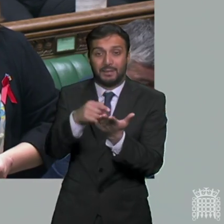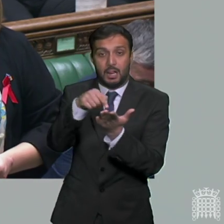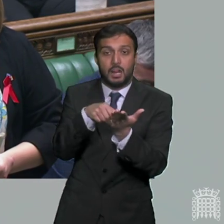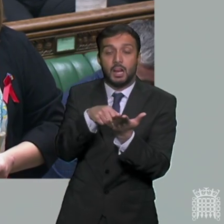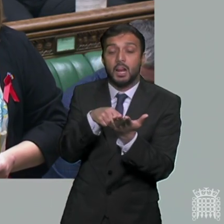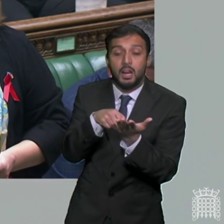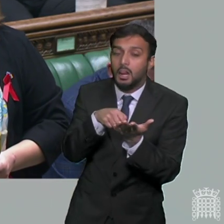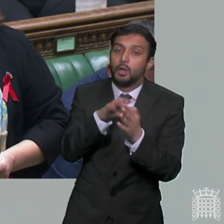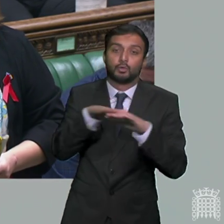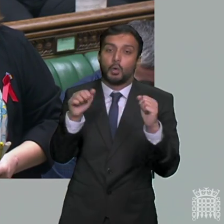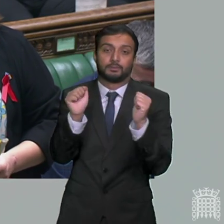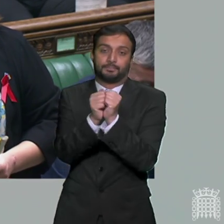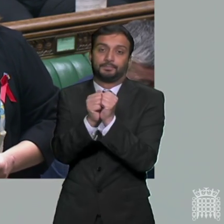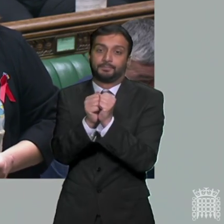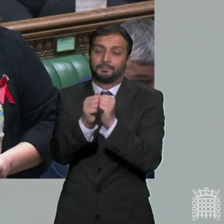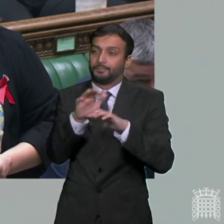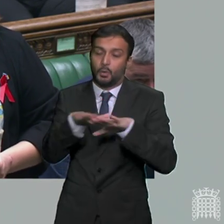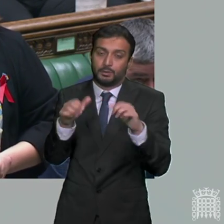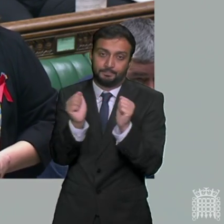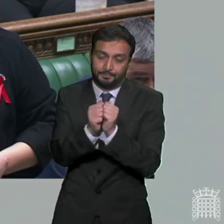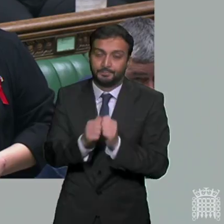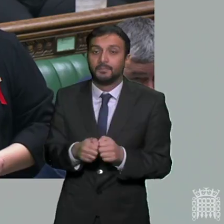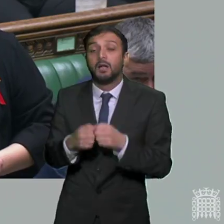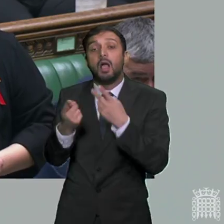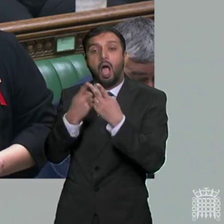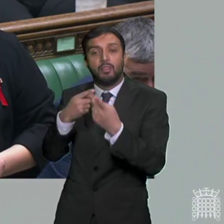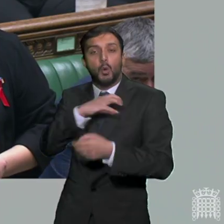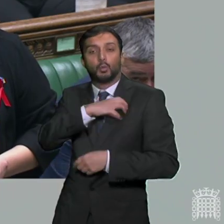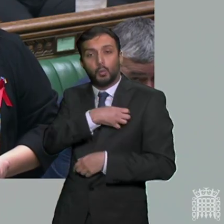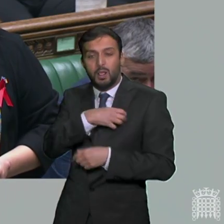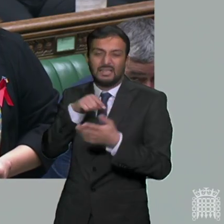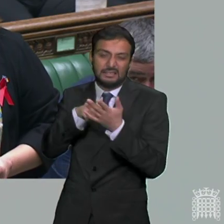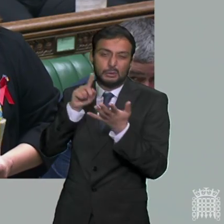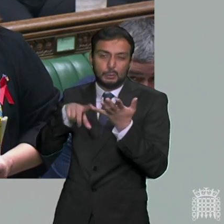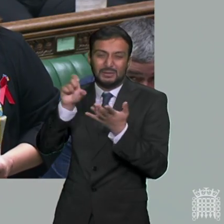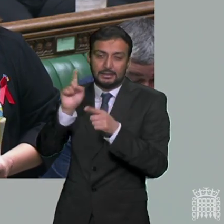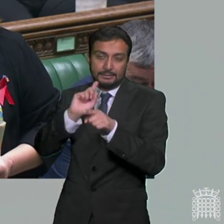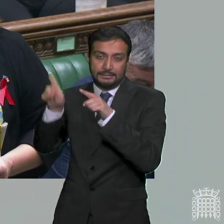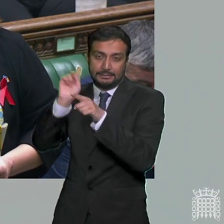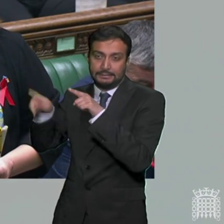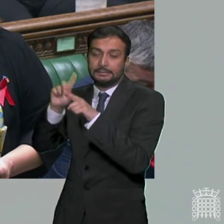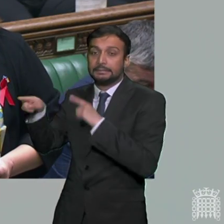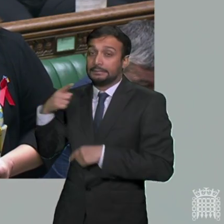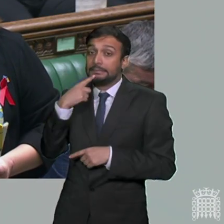The Institute of Directors, the TUC and countless others have urged the Government to scrap the Bill.